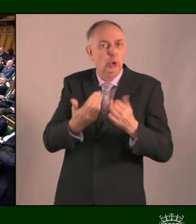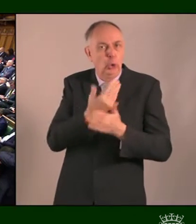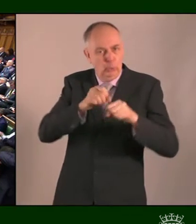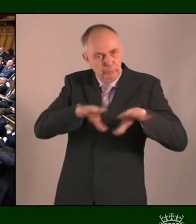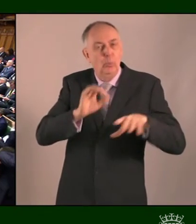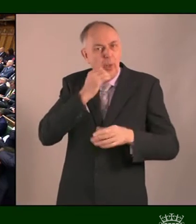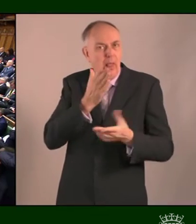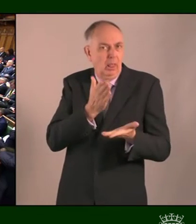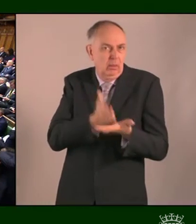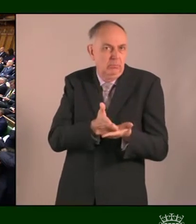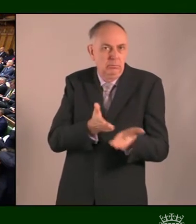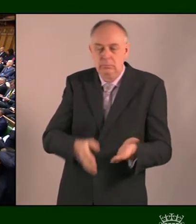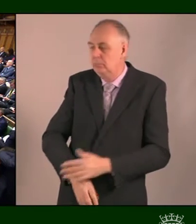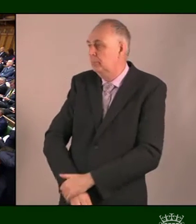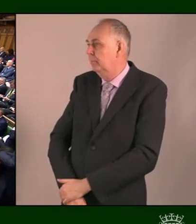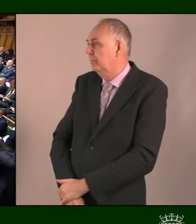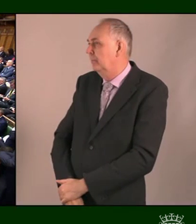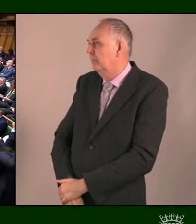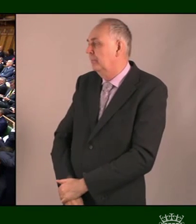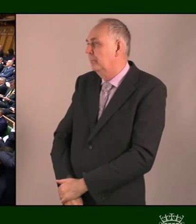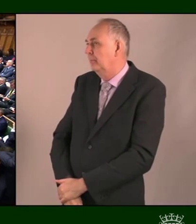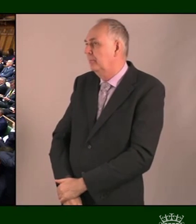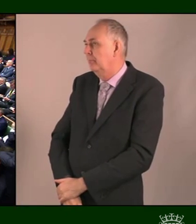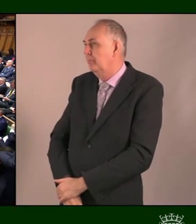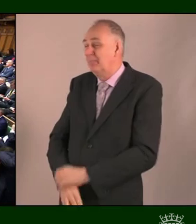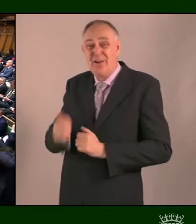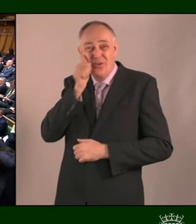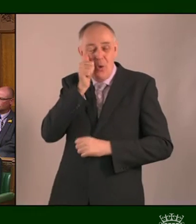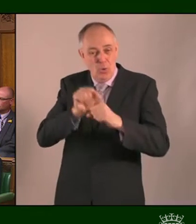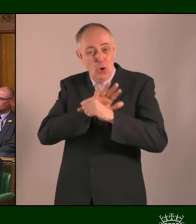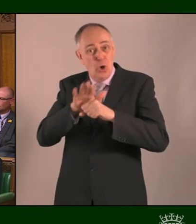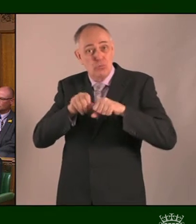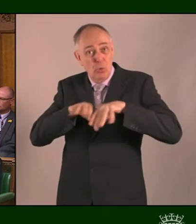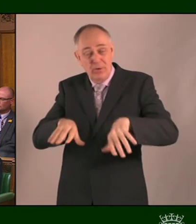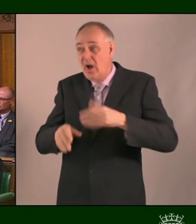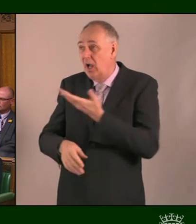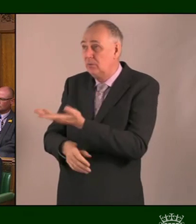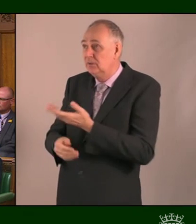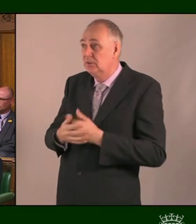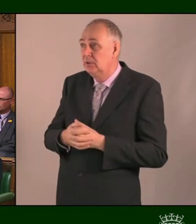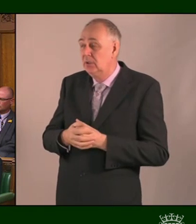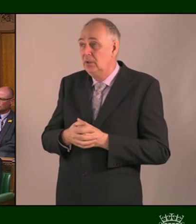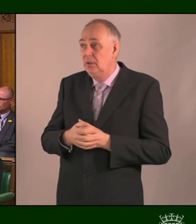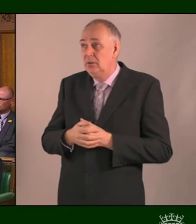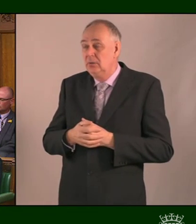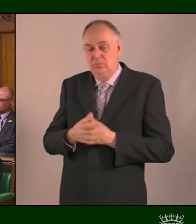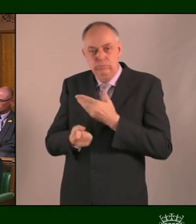The Prime Minister will be aware that, due to coronavirus, demand for air travel has decreased around the world.